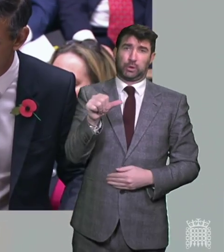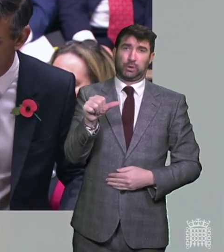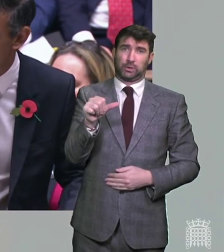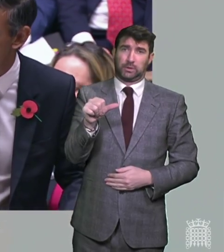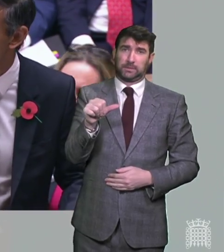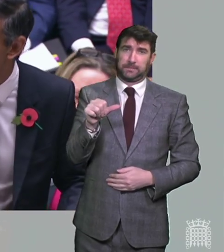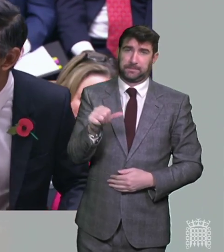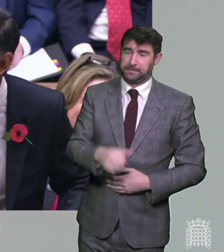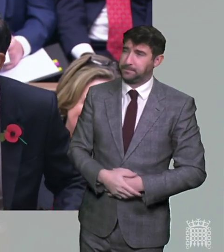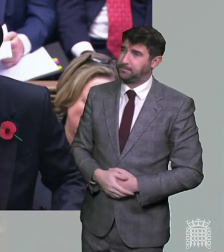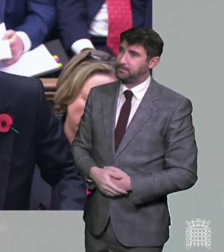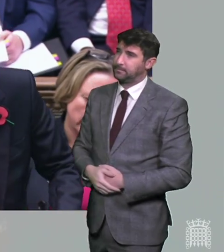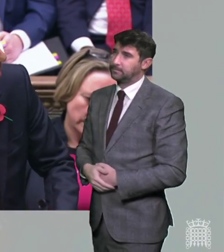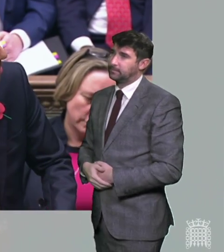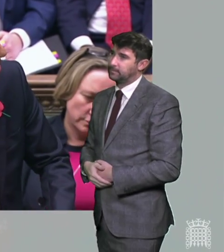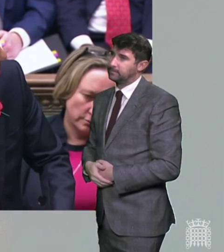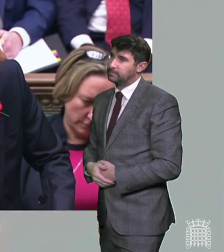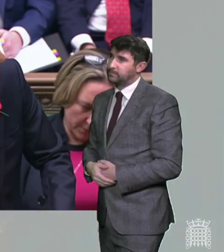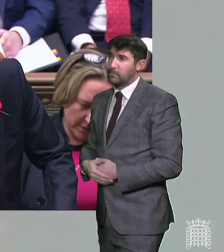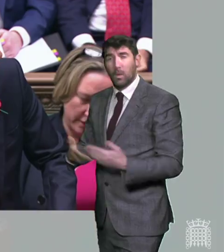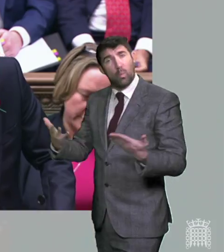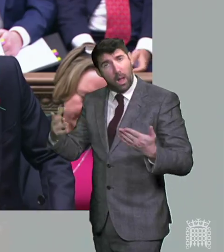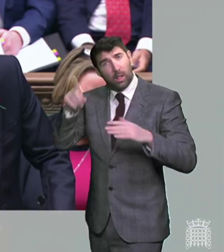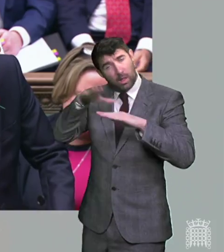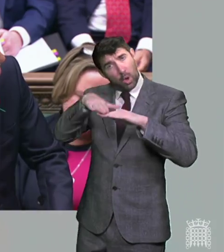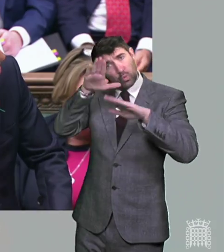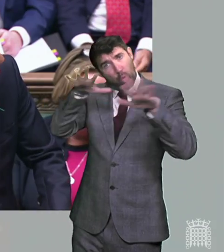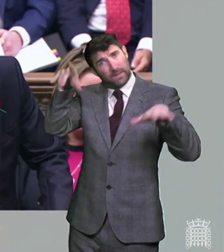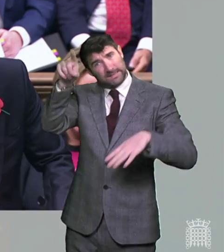This is a point of significant difference between his party and ours.